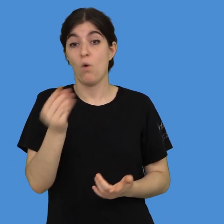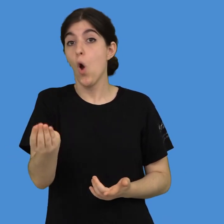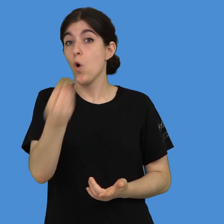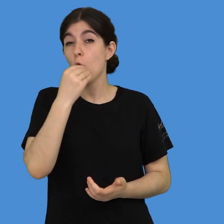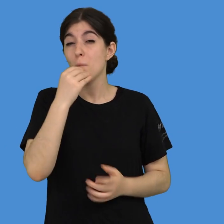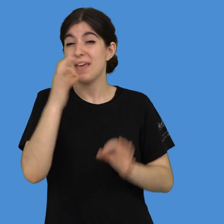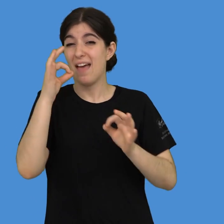comer